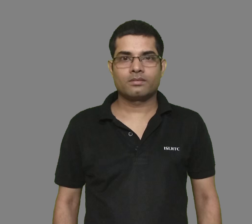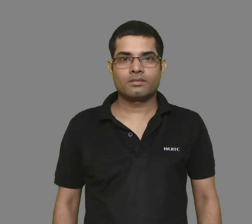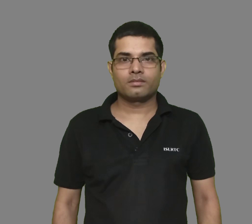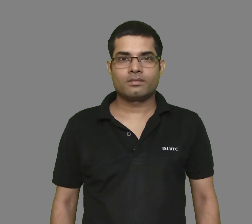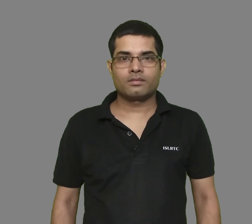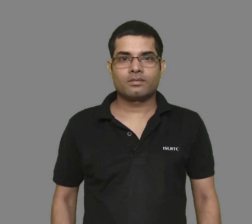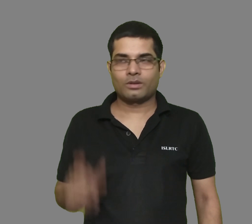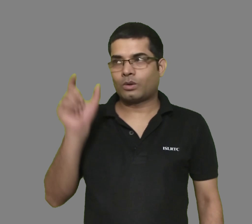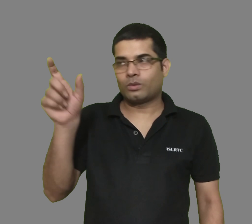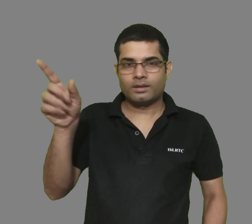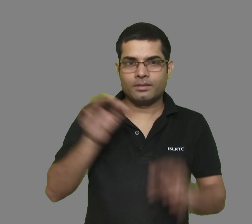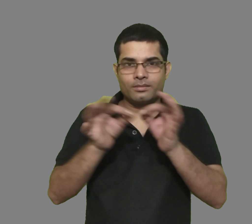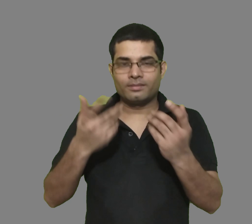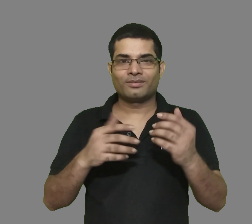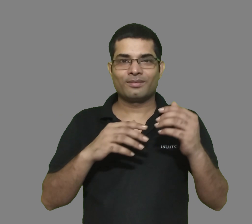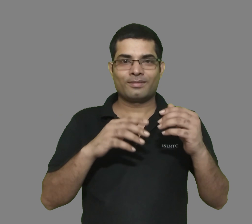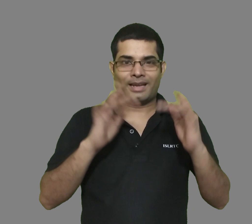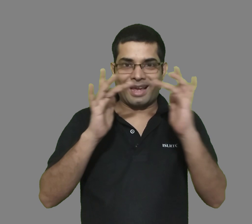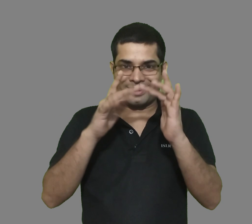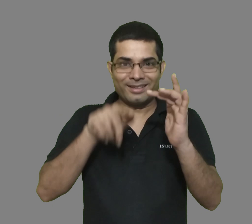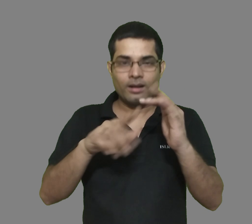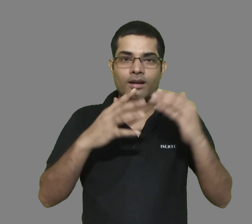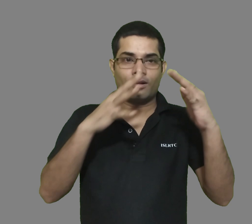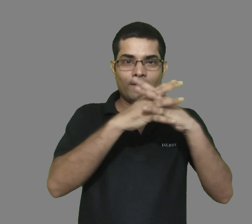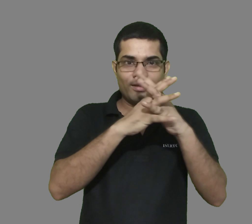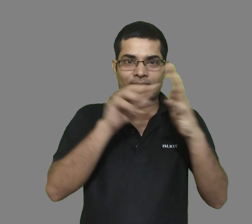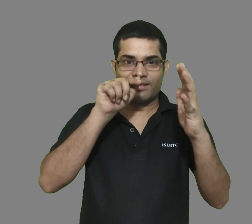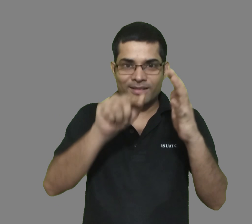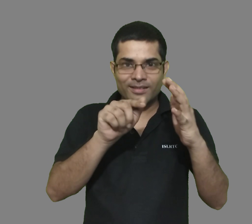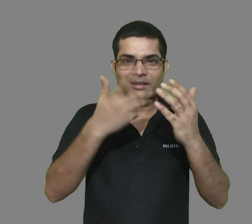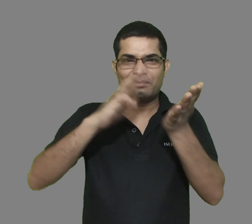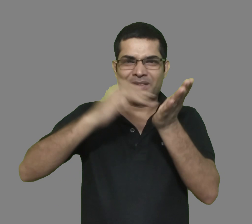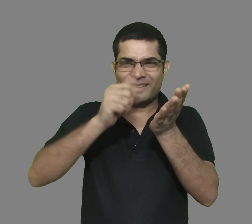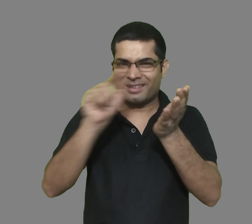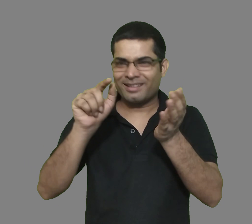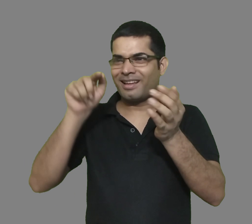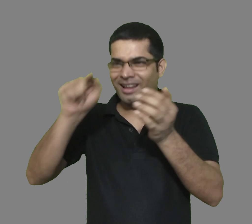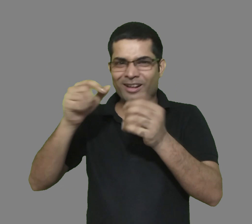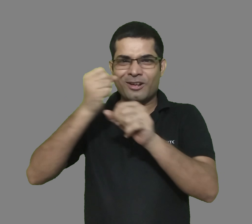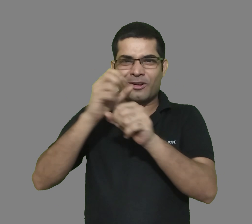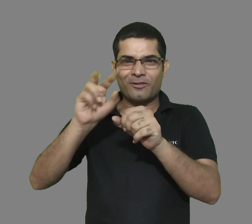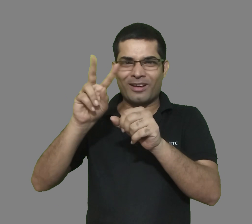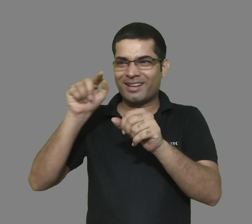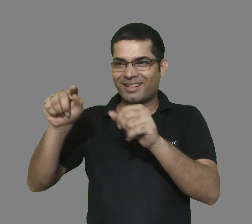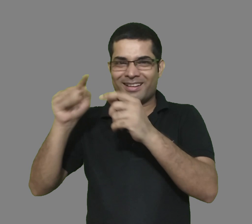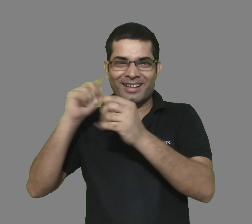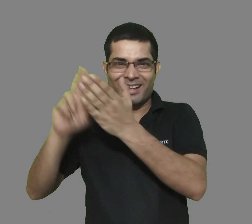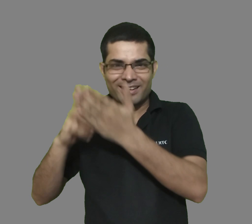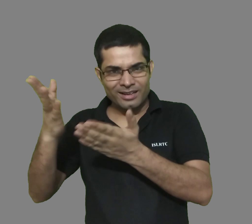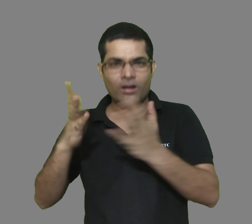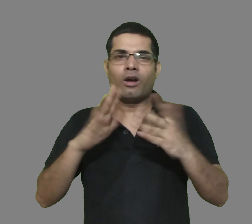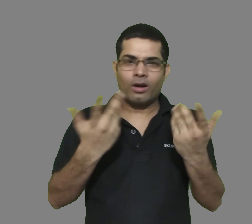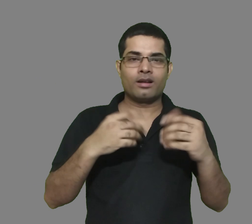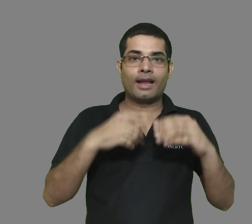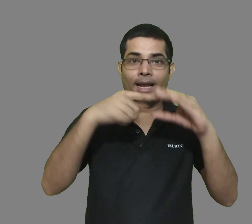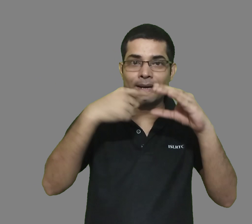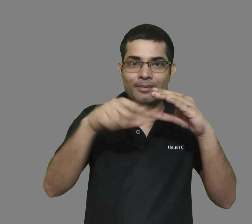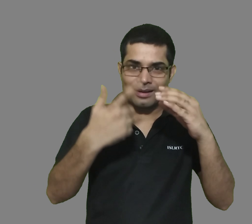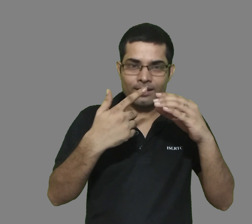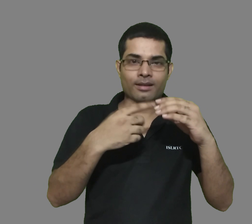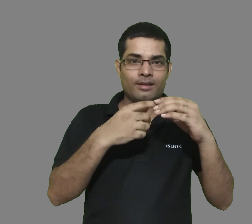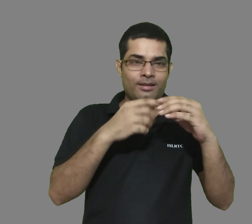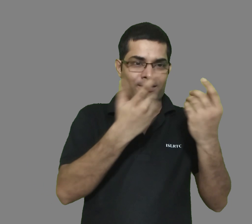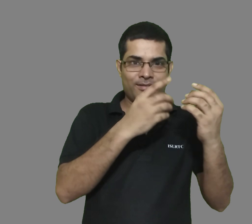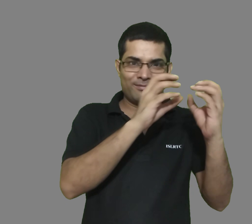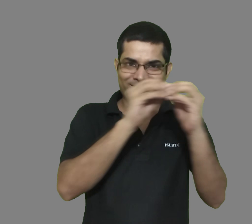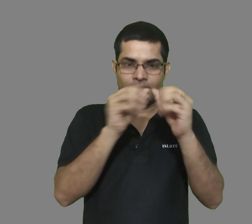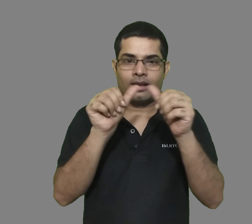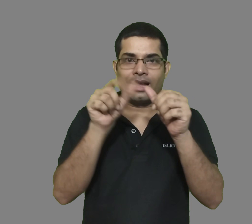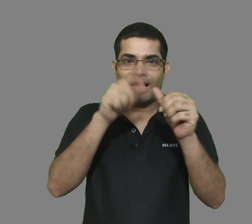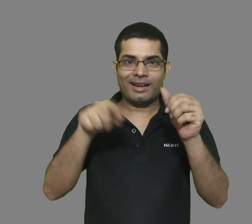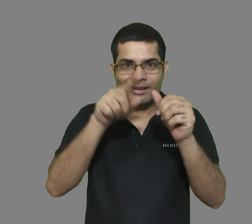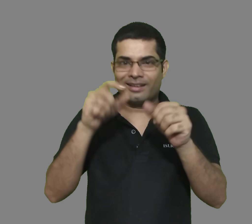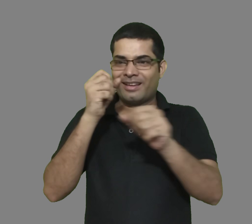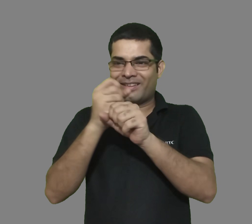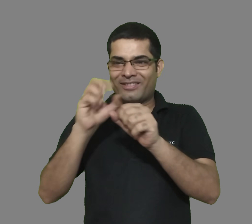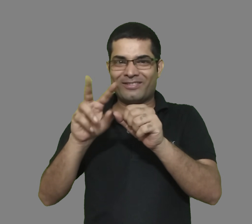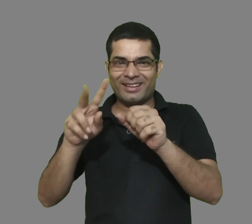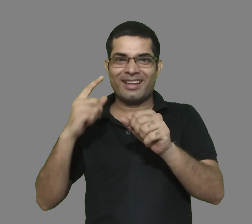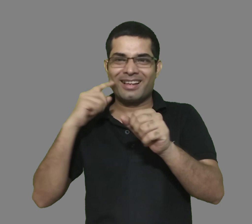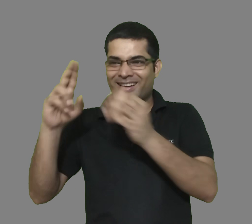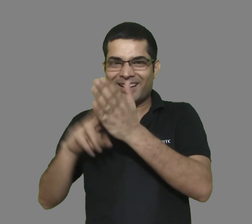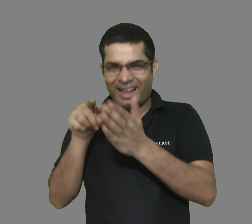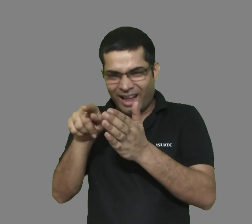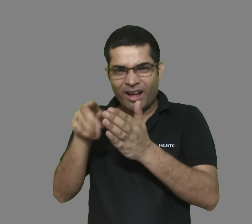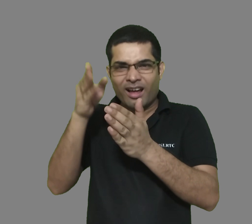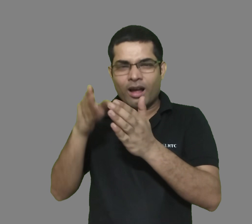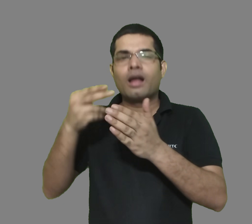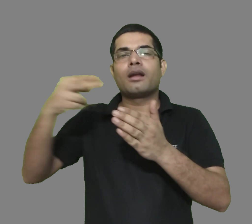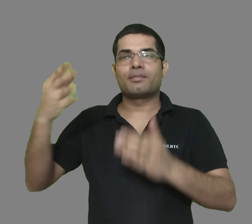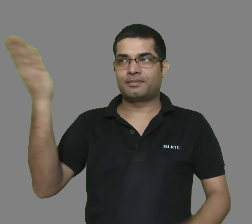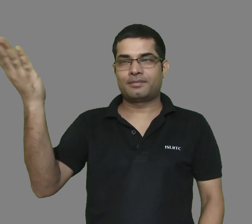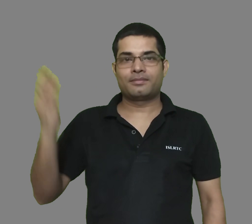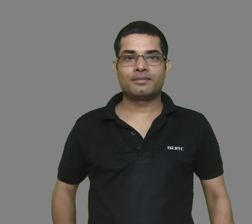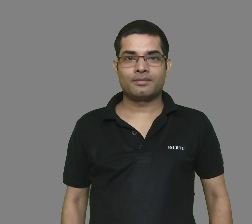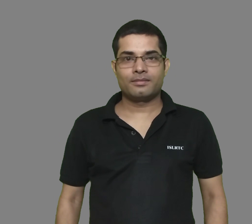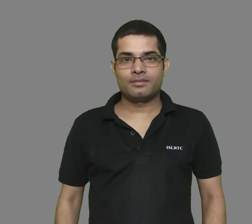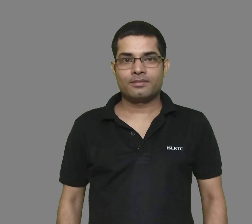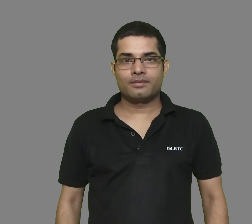Gov in